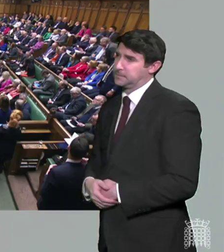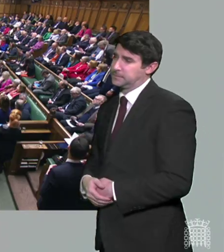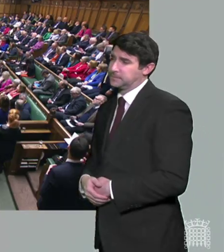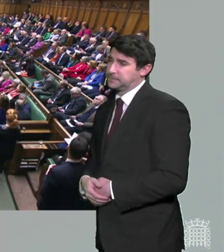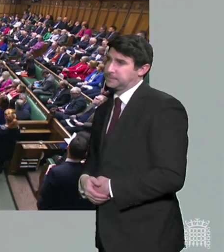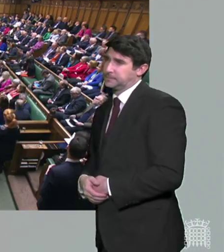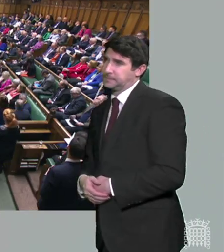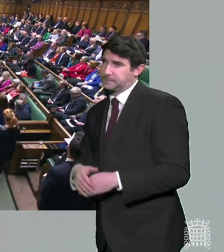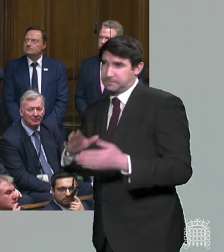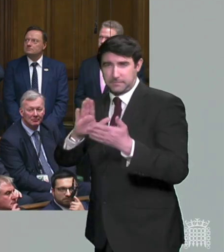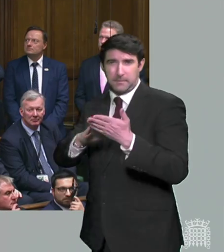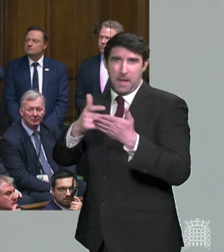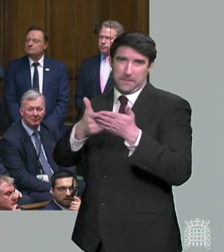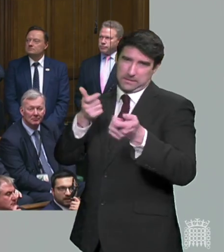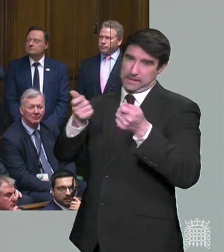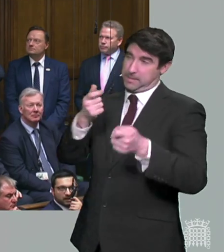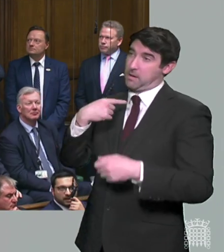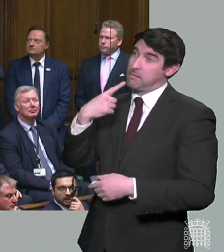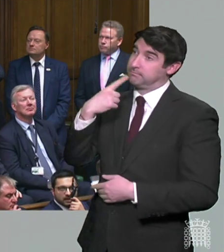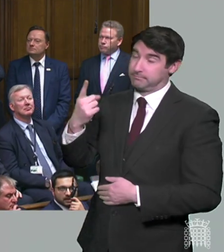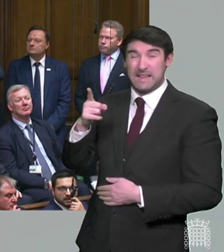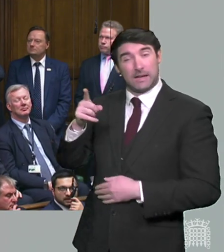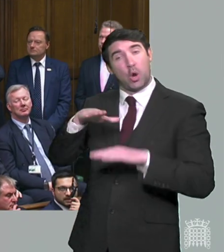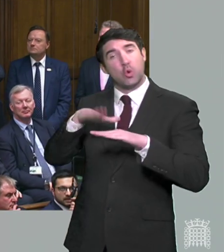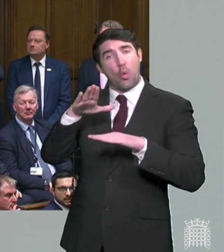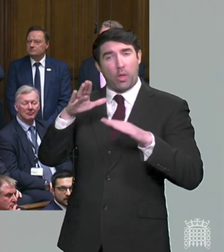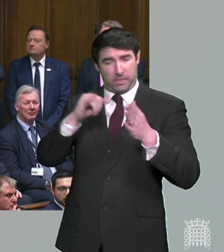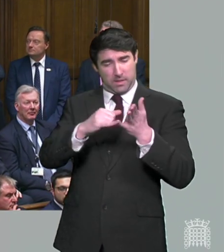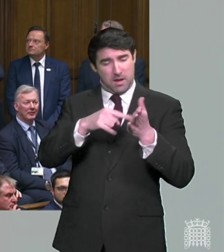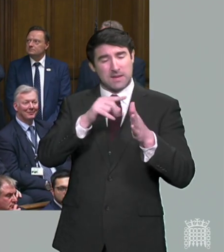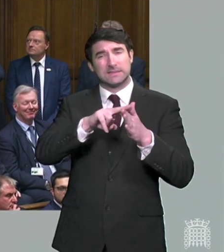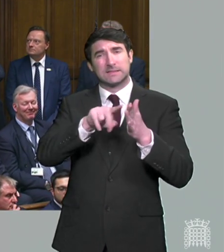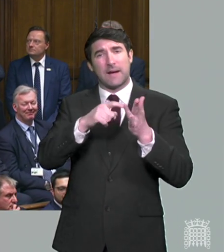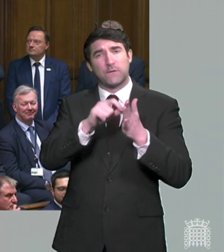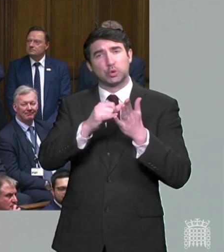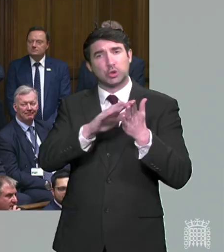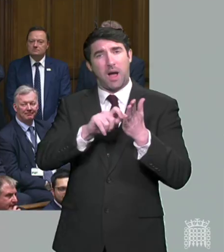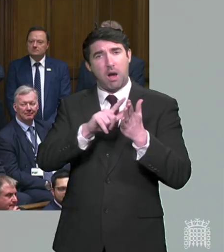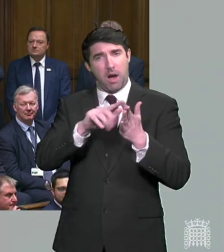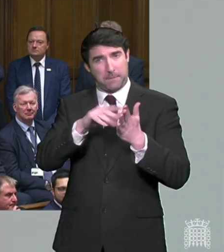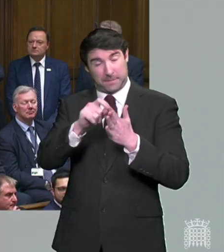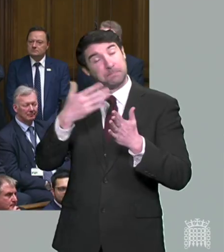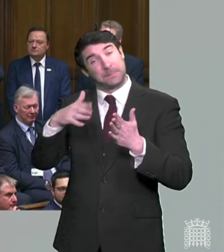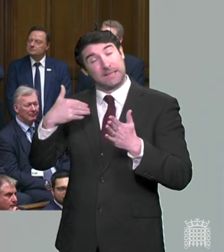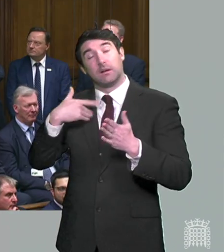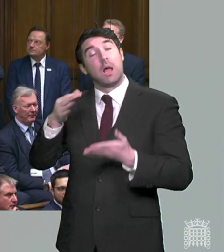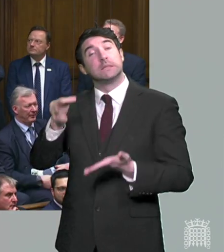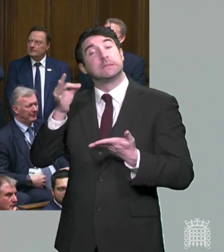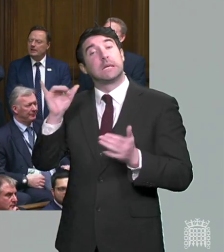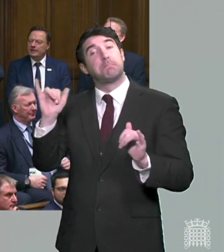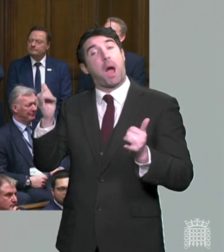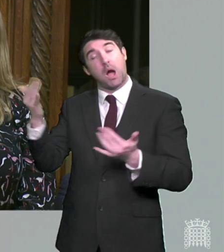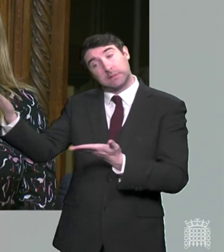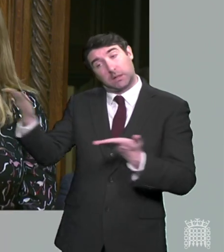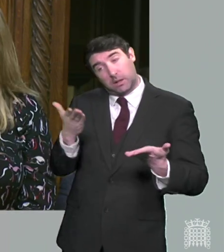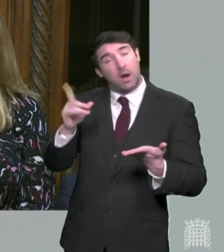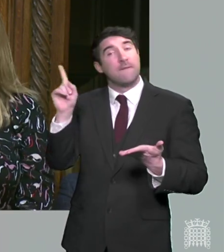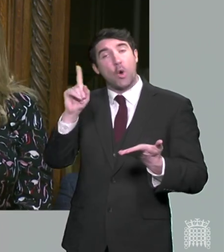Last month, together with fellow north Staffordshire MPs, I hosted an event, a tea party, to welcome Ukrainian refugees living in north Staffordshire.